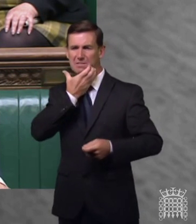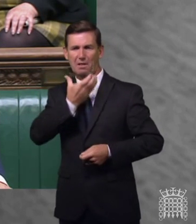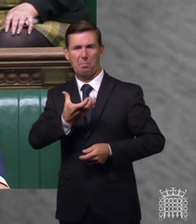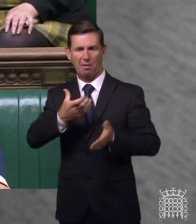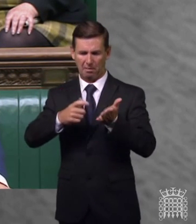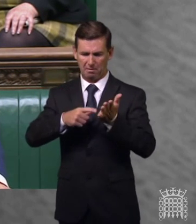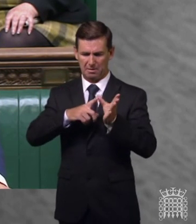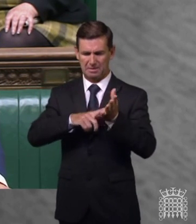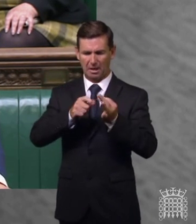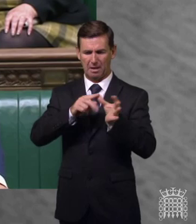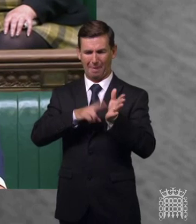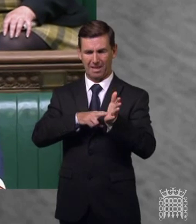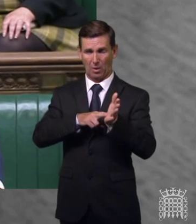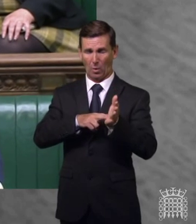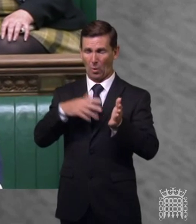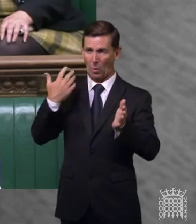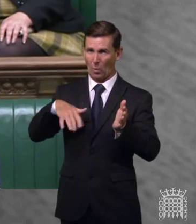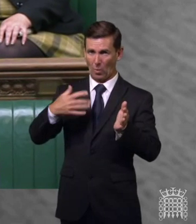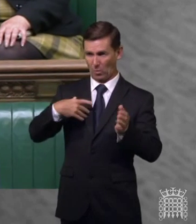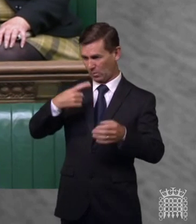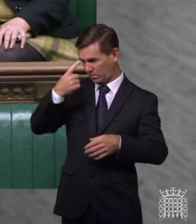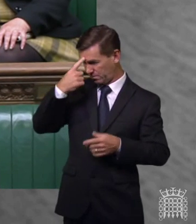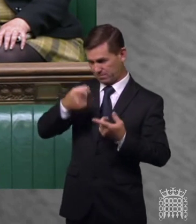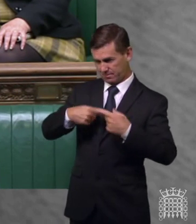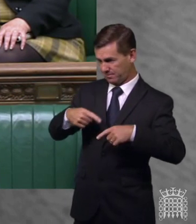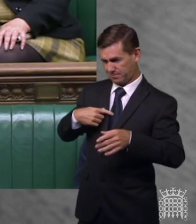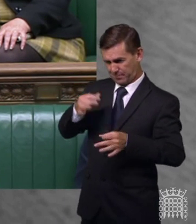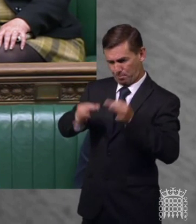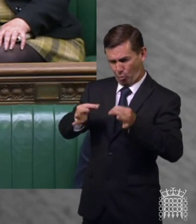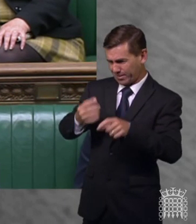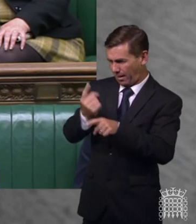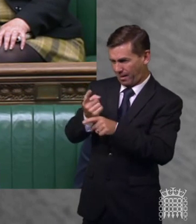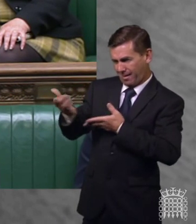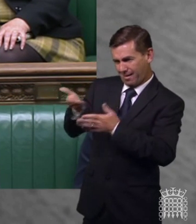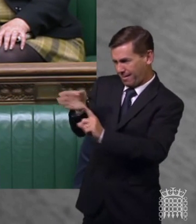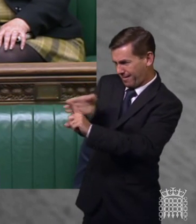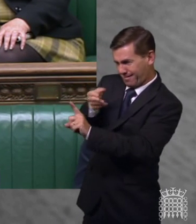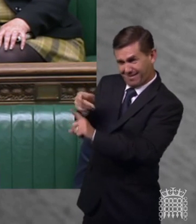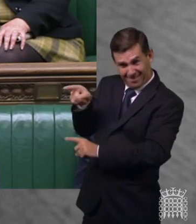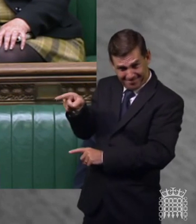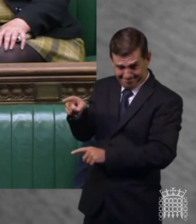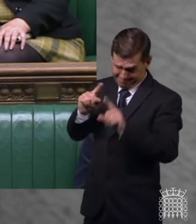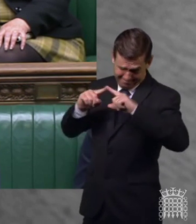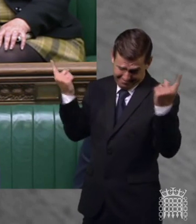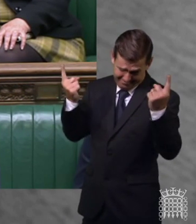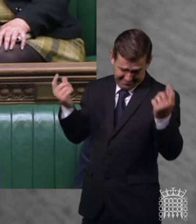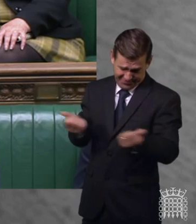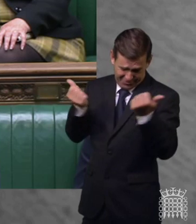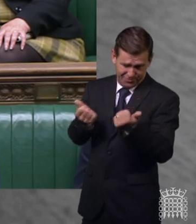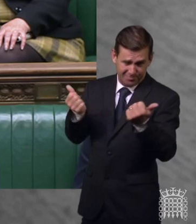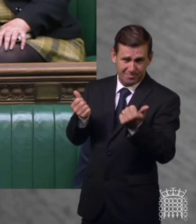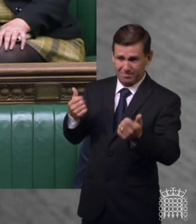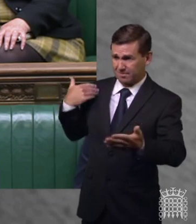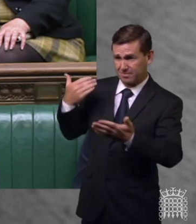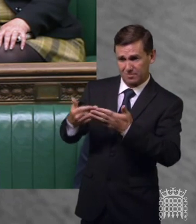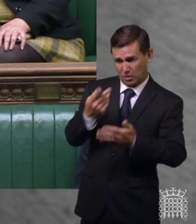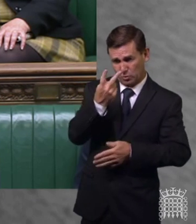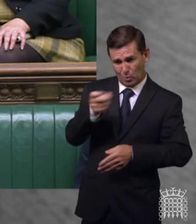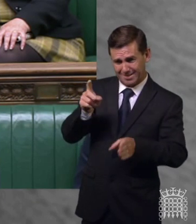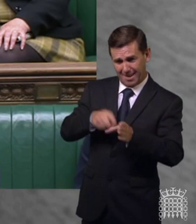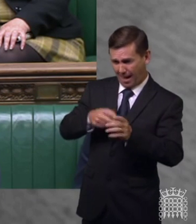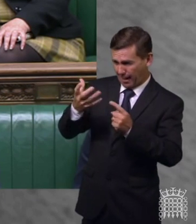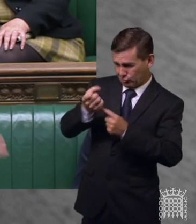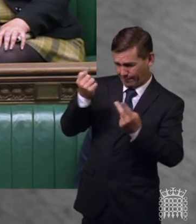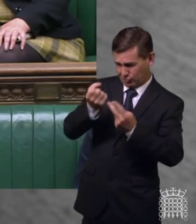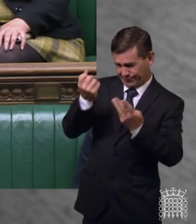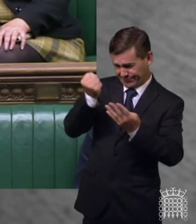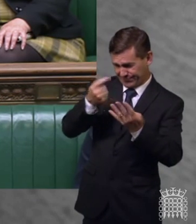We have lost our primary source of leverage in political discussions, and everything that we have achieved in the past 20 years is now under threat.